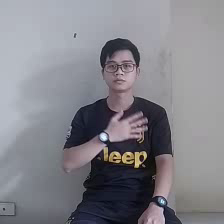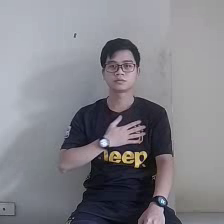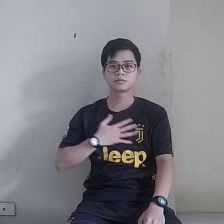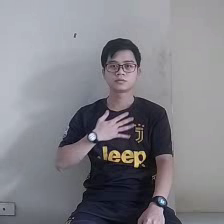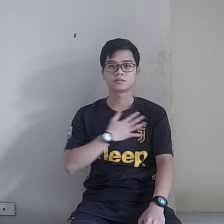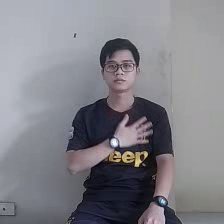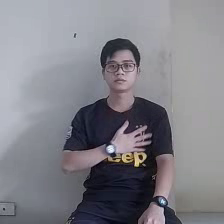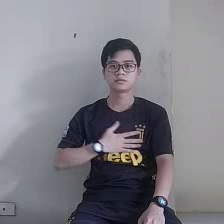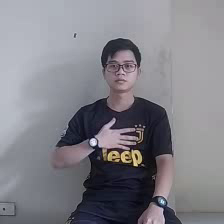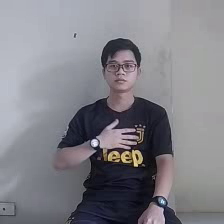Ăn mừng